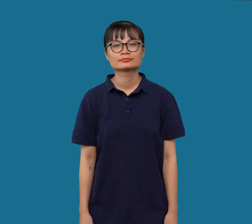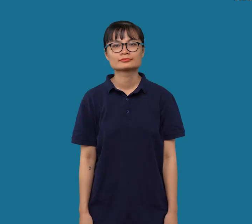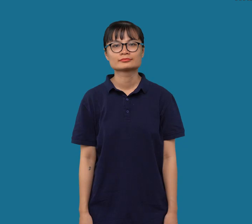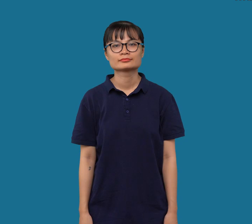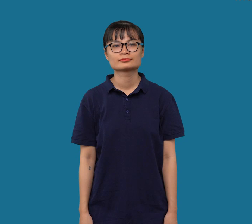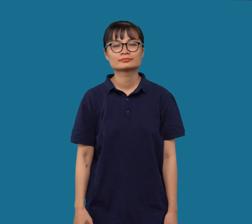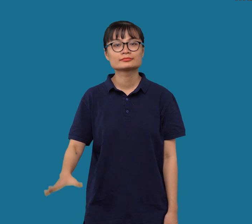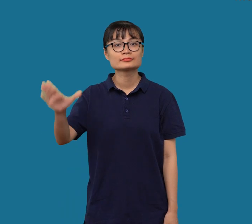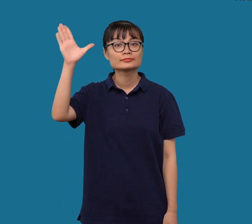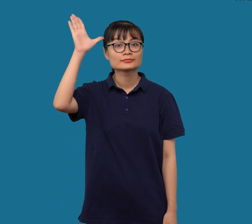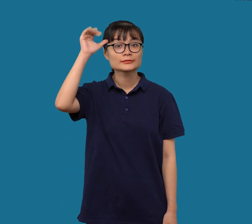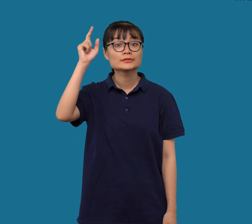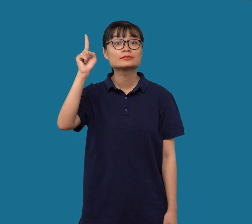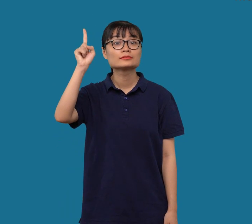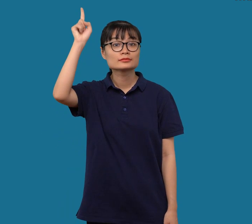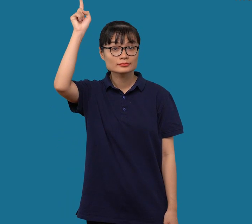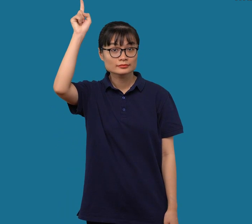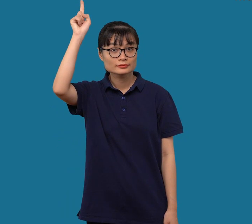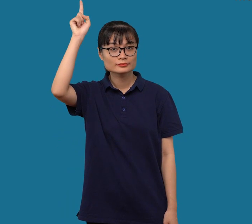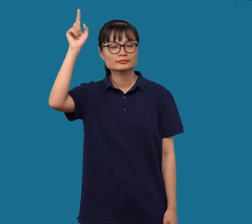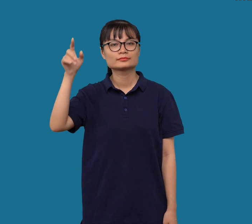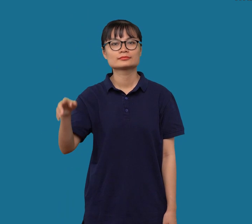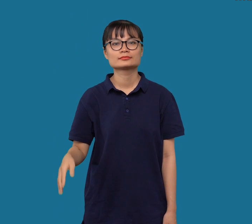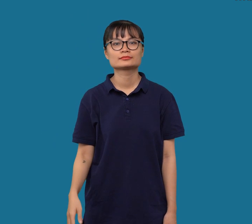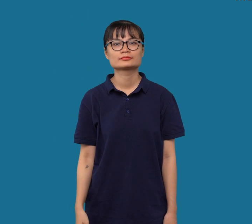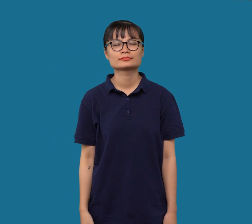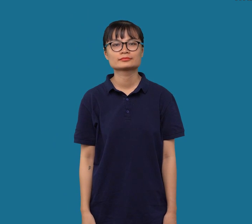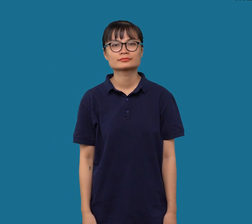màu xanh da trời